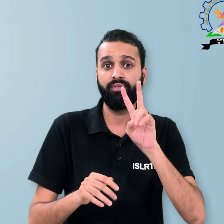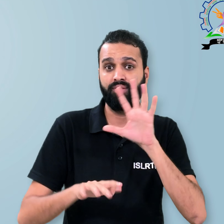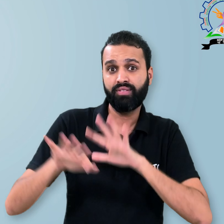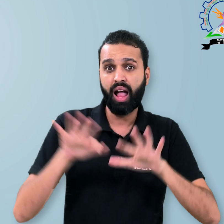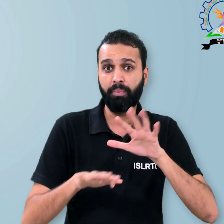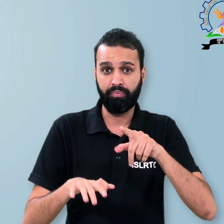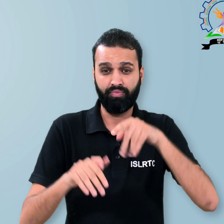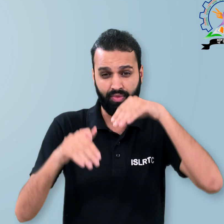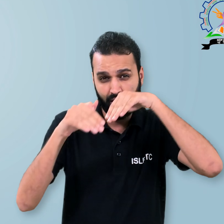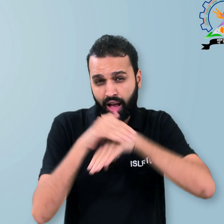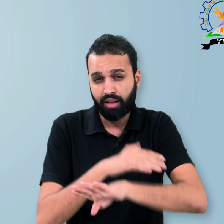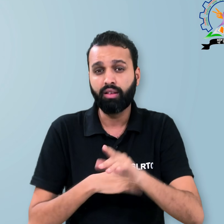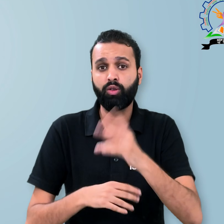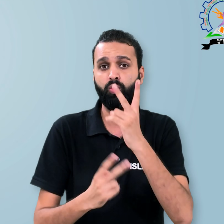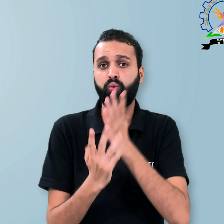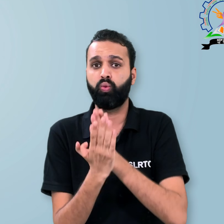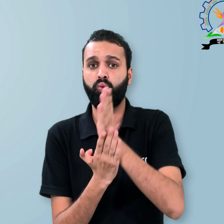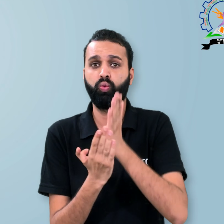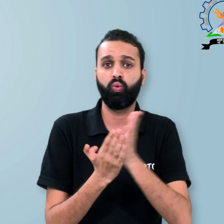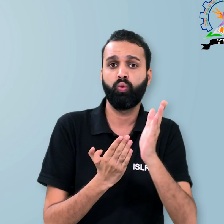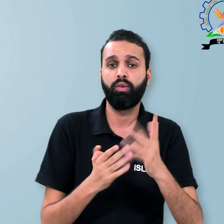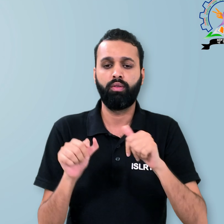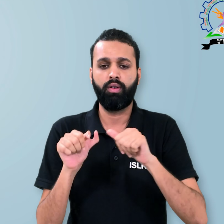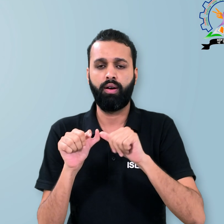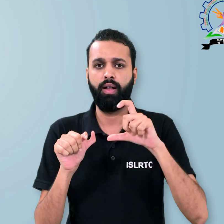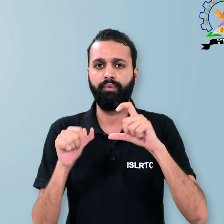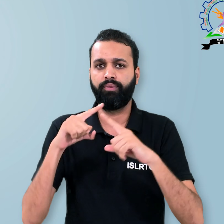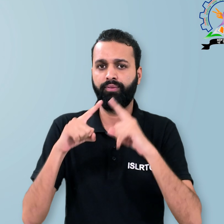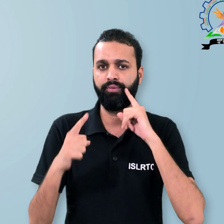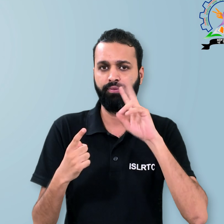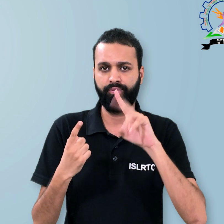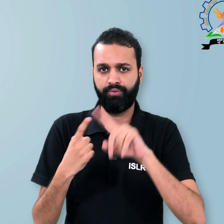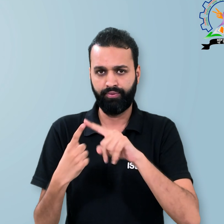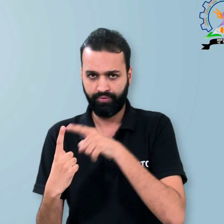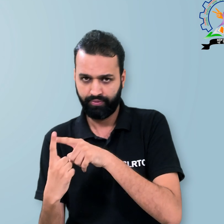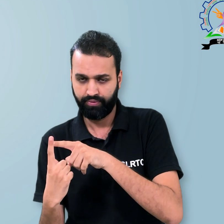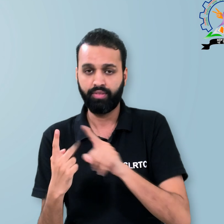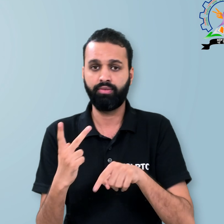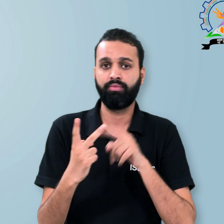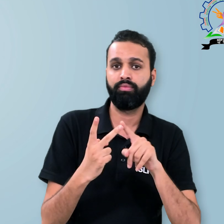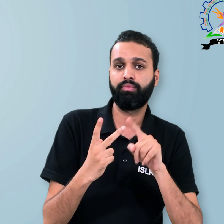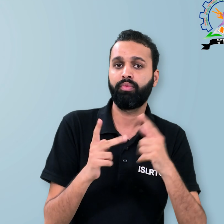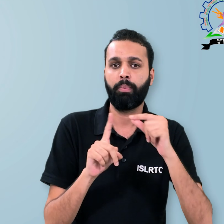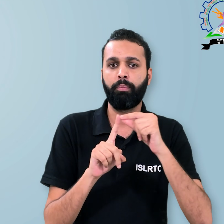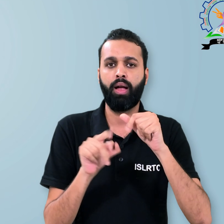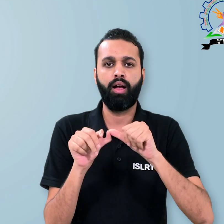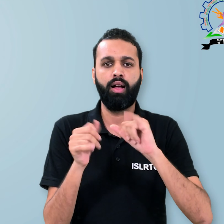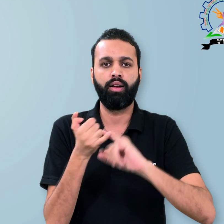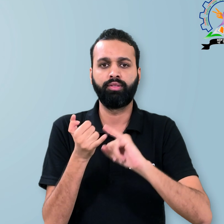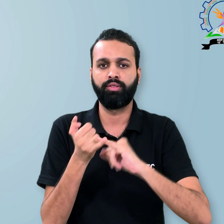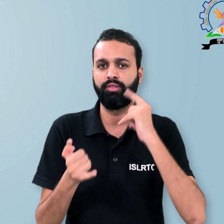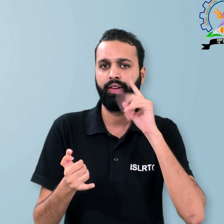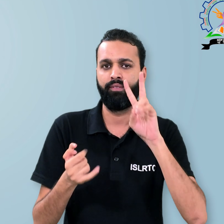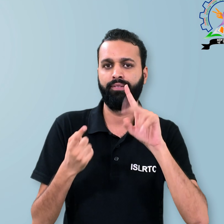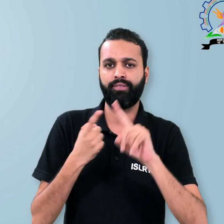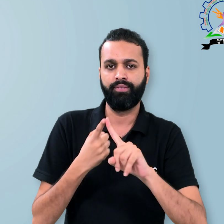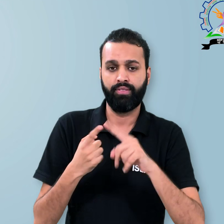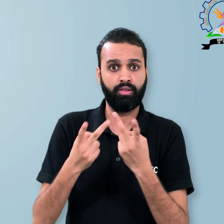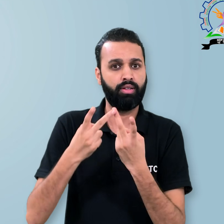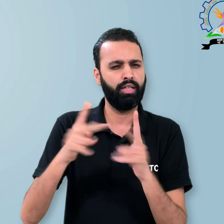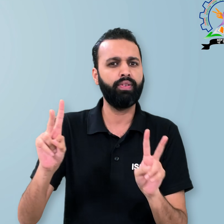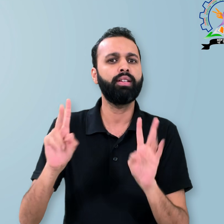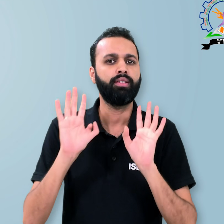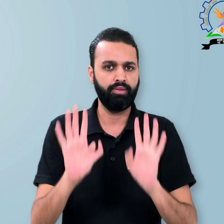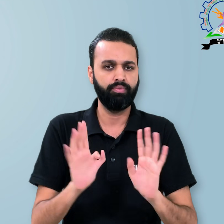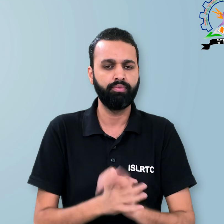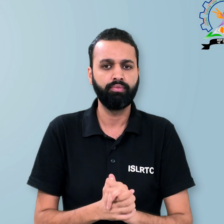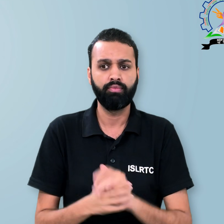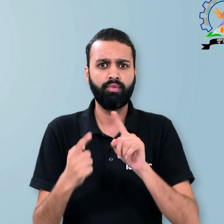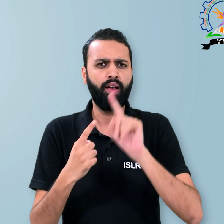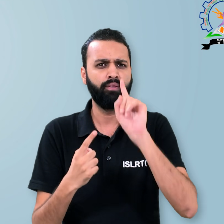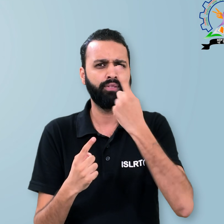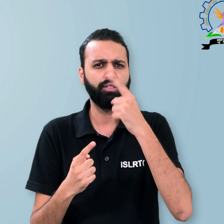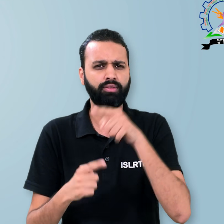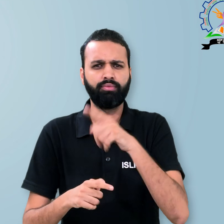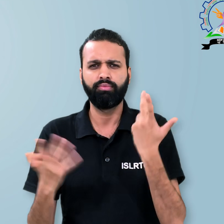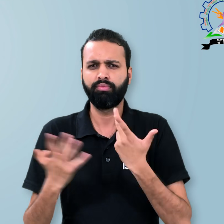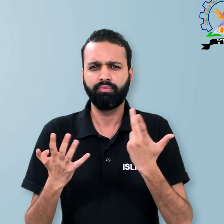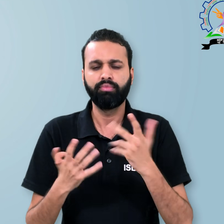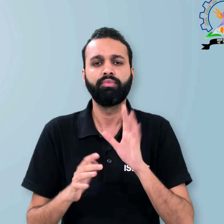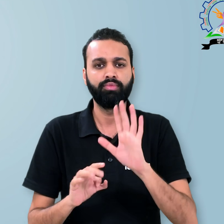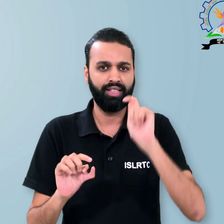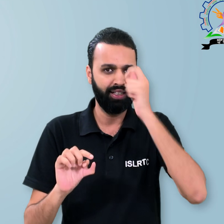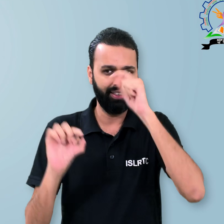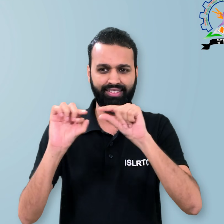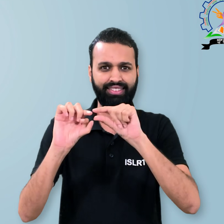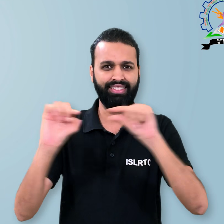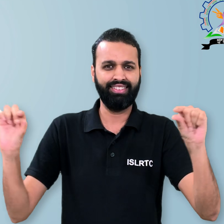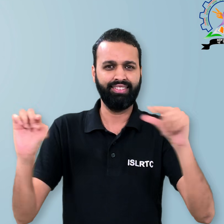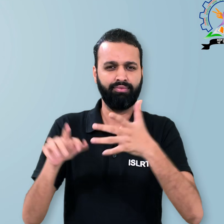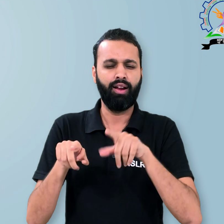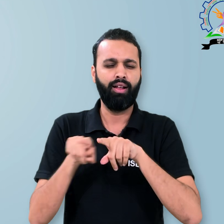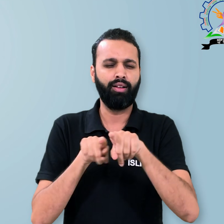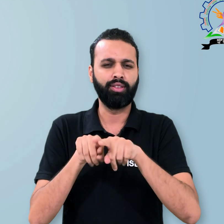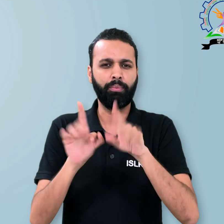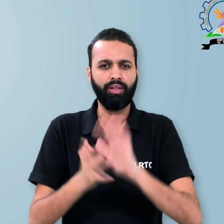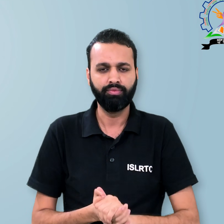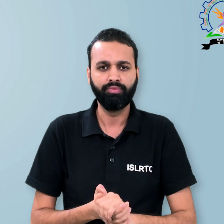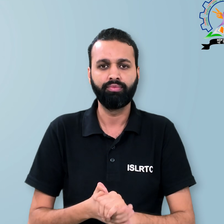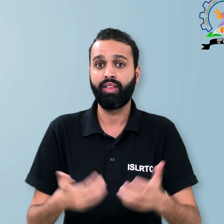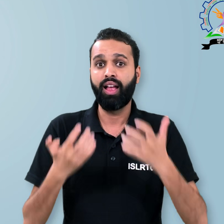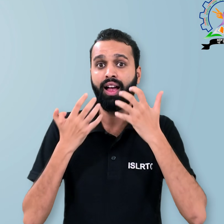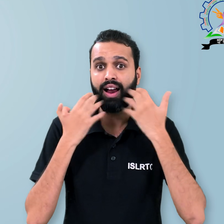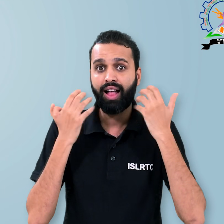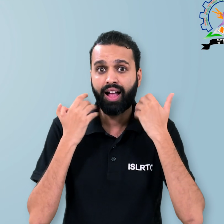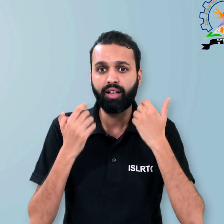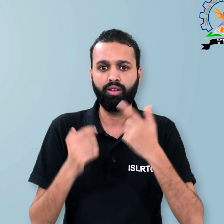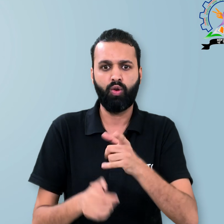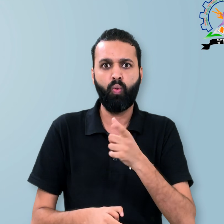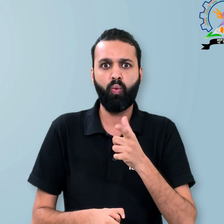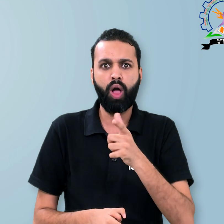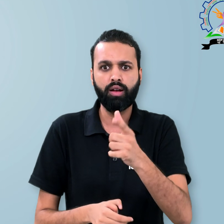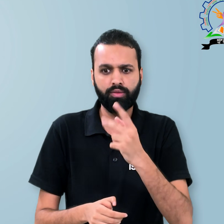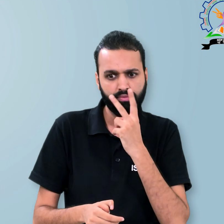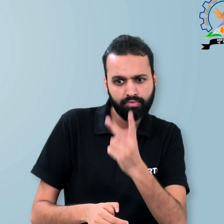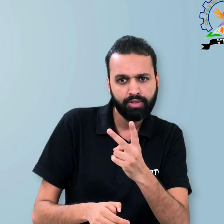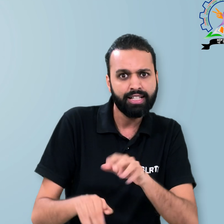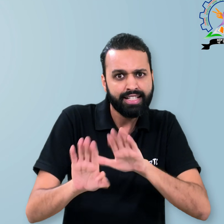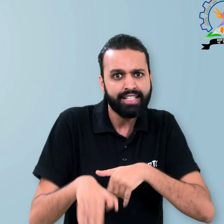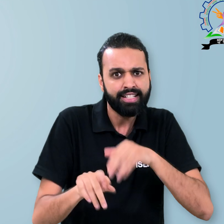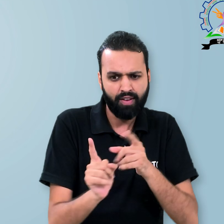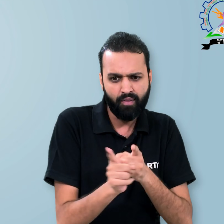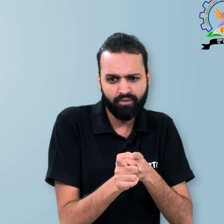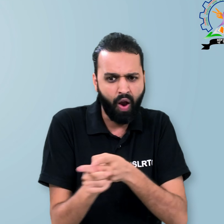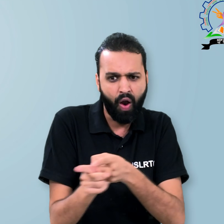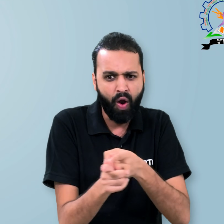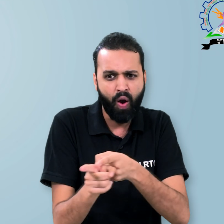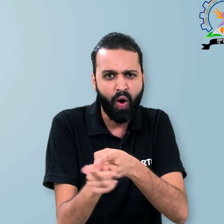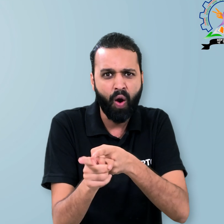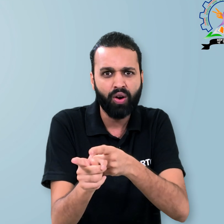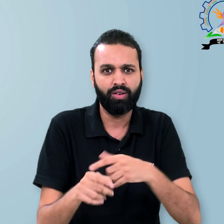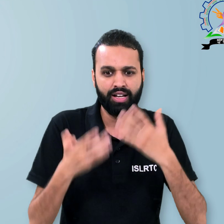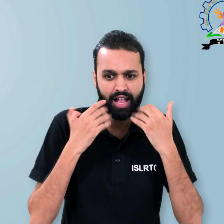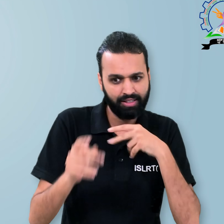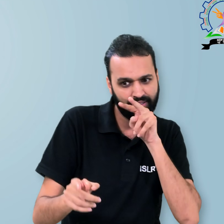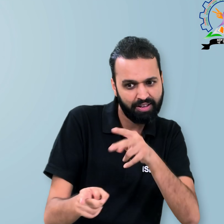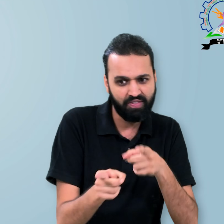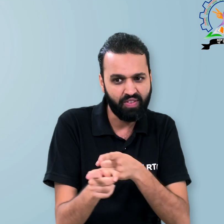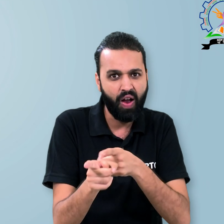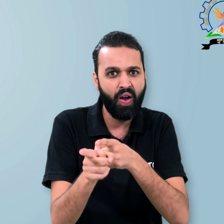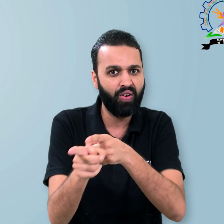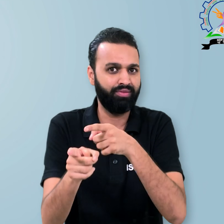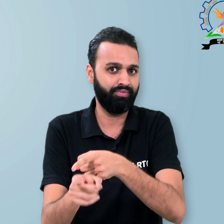The two main voices are active voice (the subject performs the action) and passive voice (the subject receives the action).